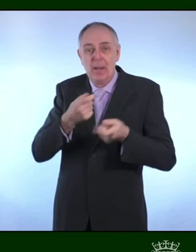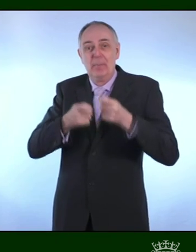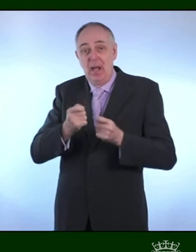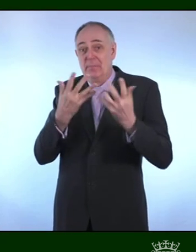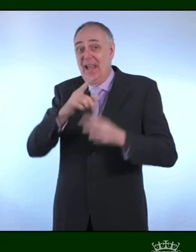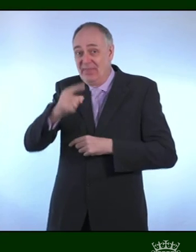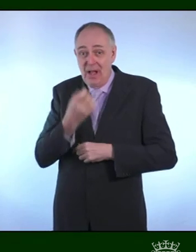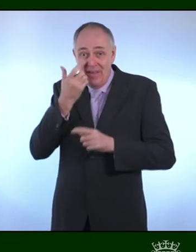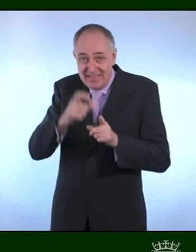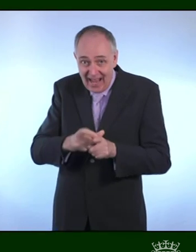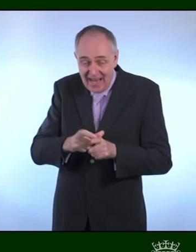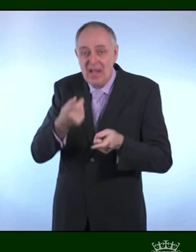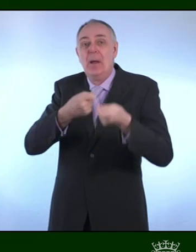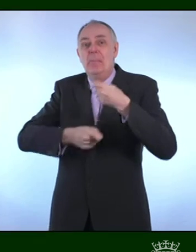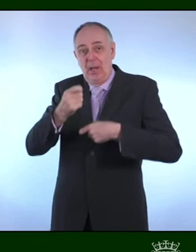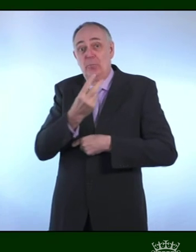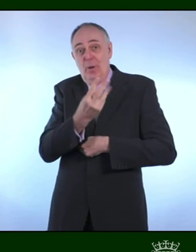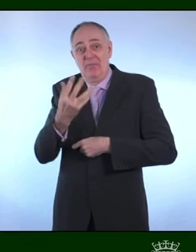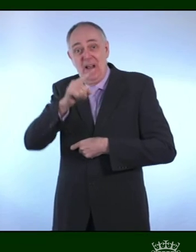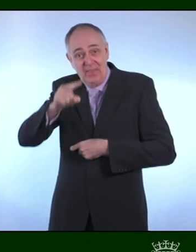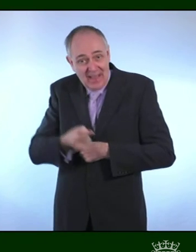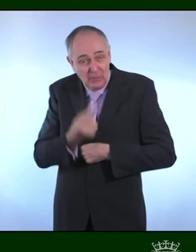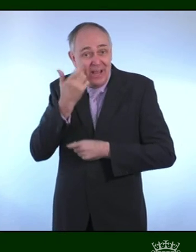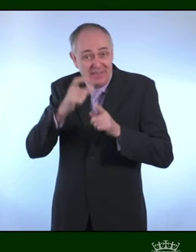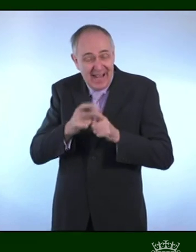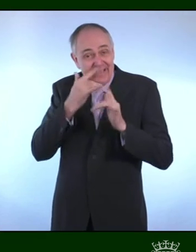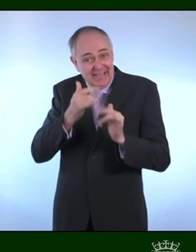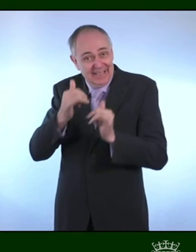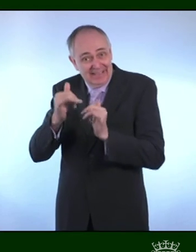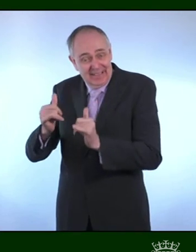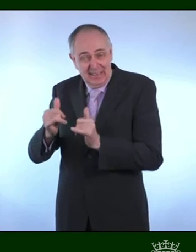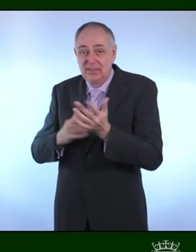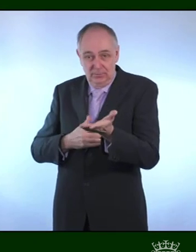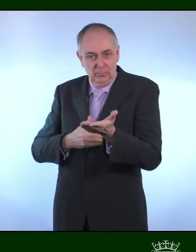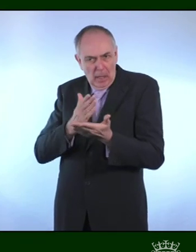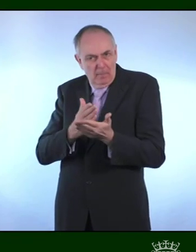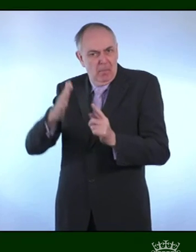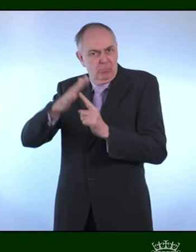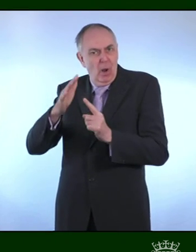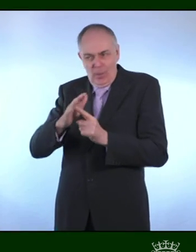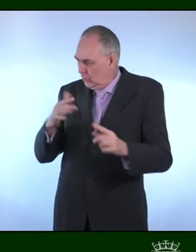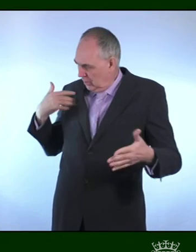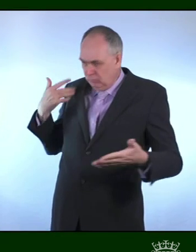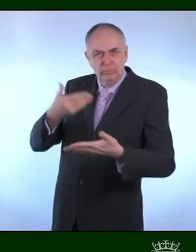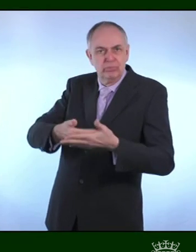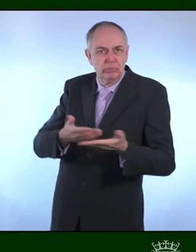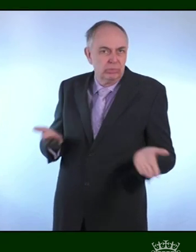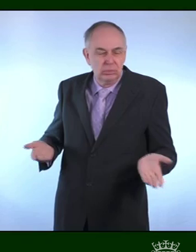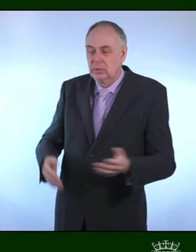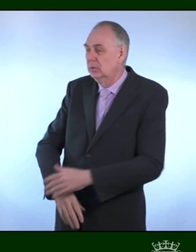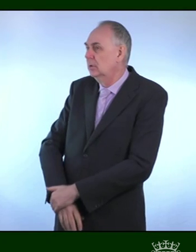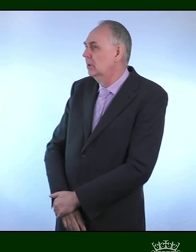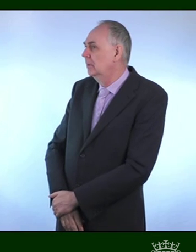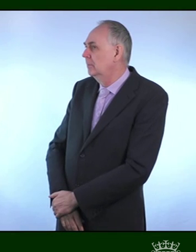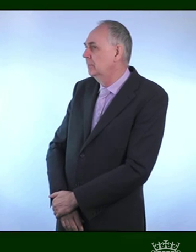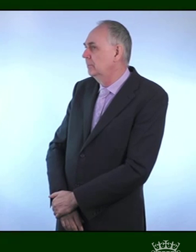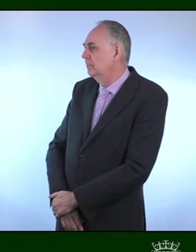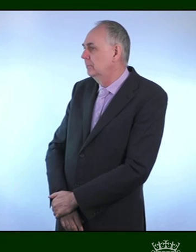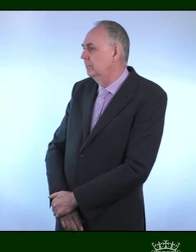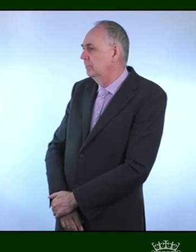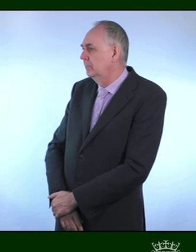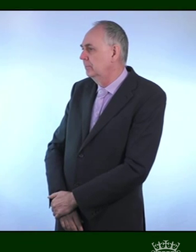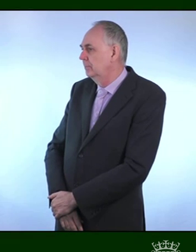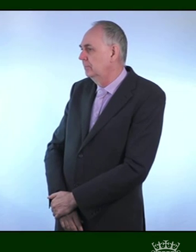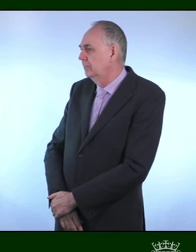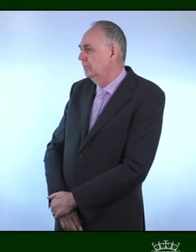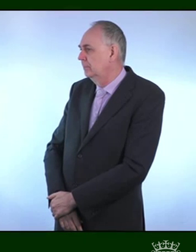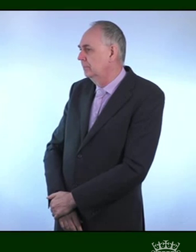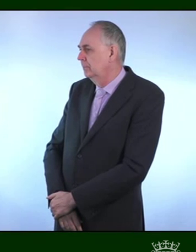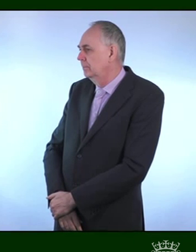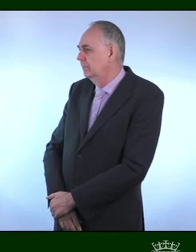In answer directly to the right honourable Gentleman’s question, testing has been a priority of this Government ever since the crisis was obviously upon us—for weeks and weeks.